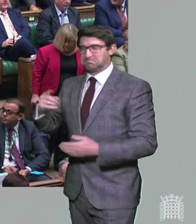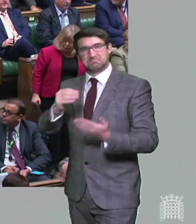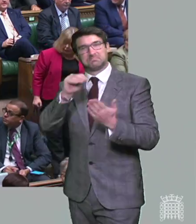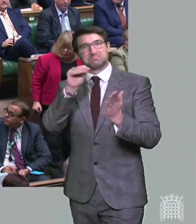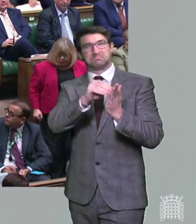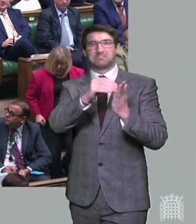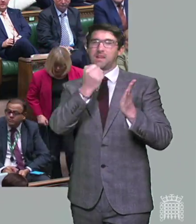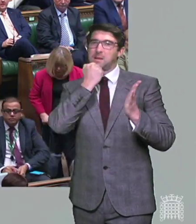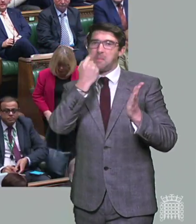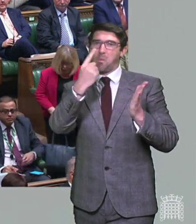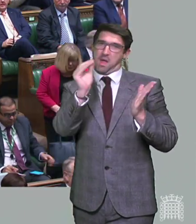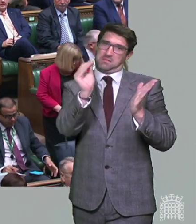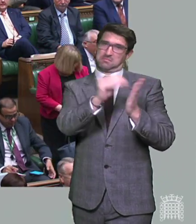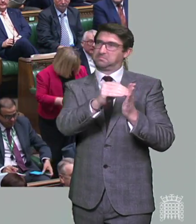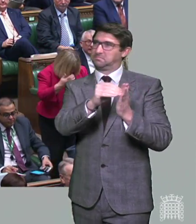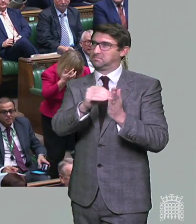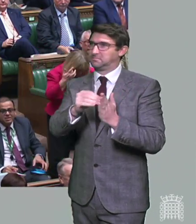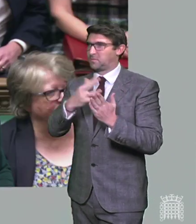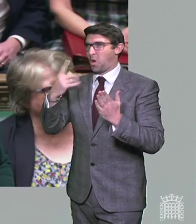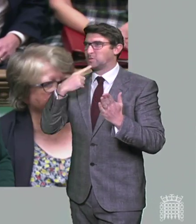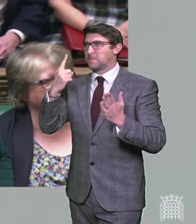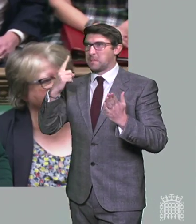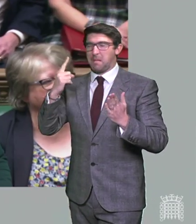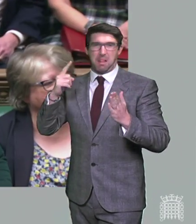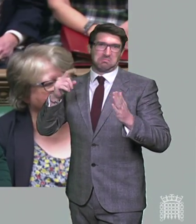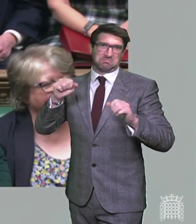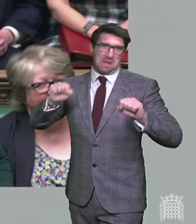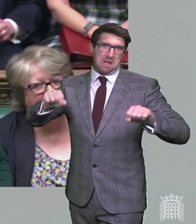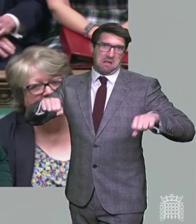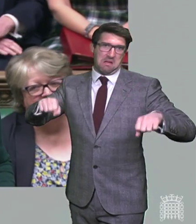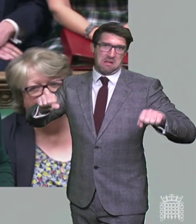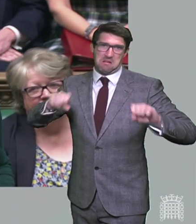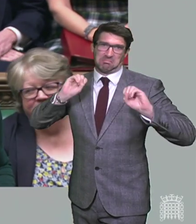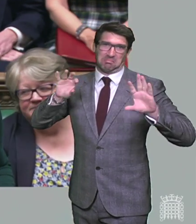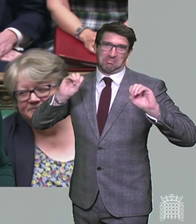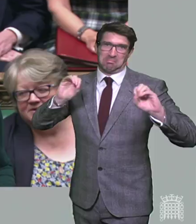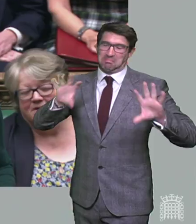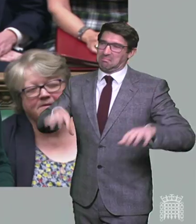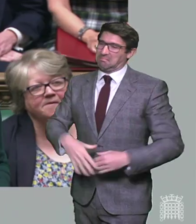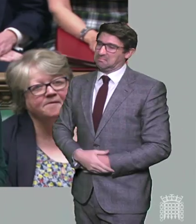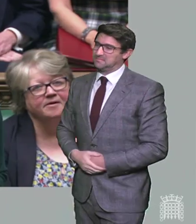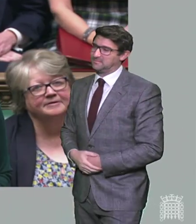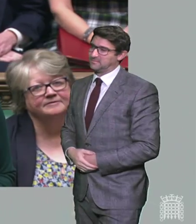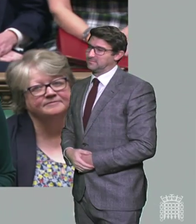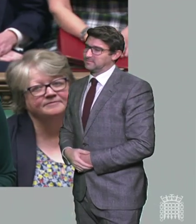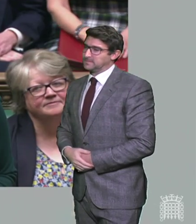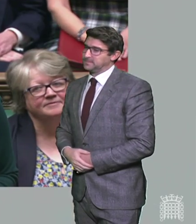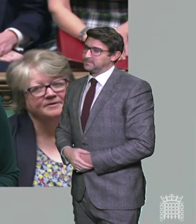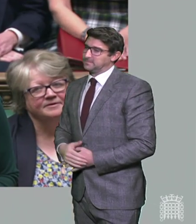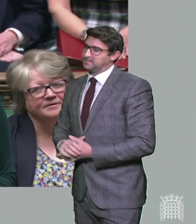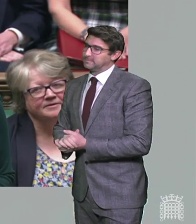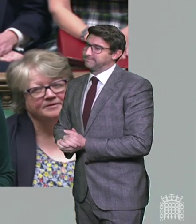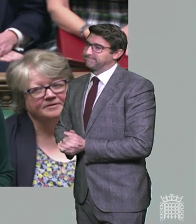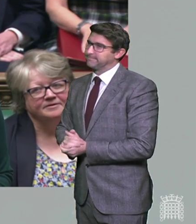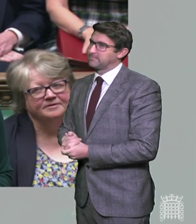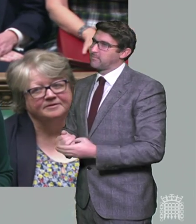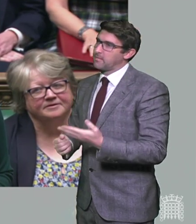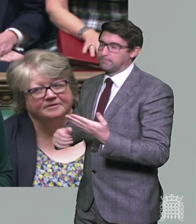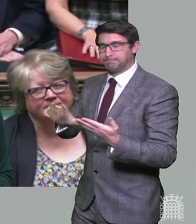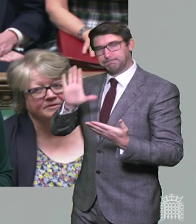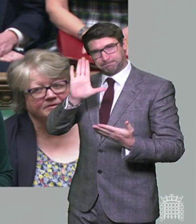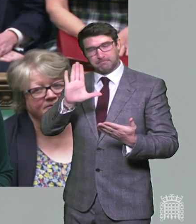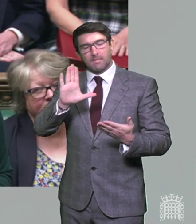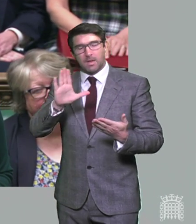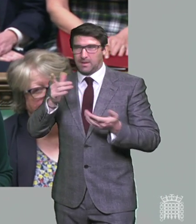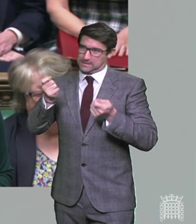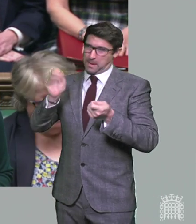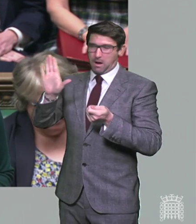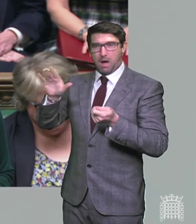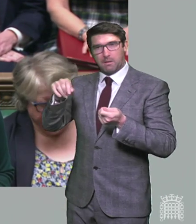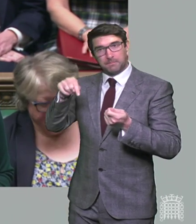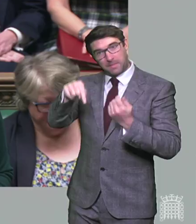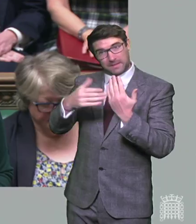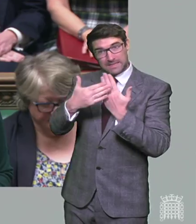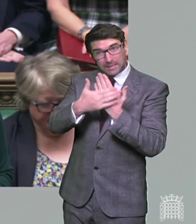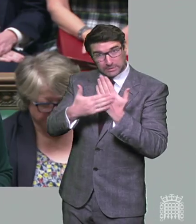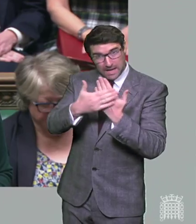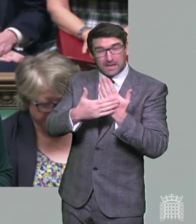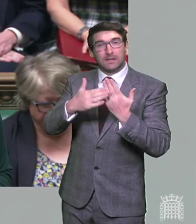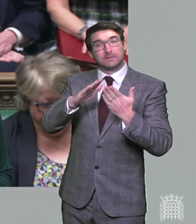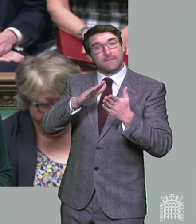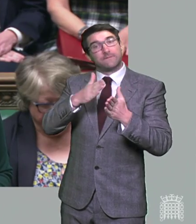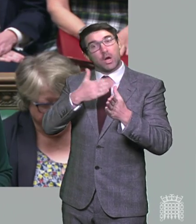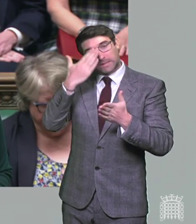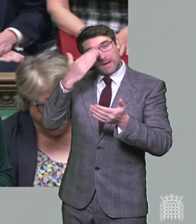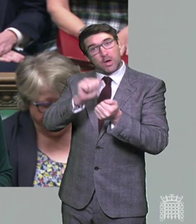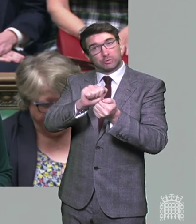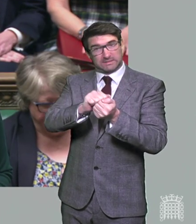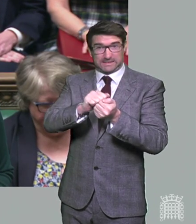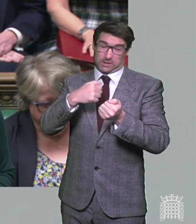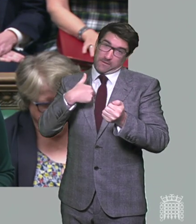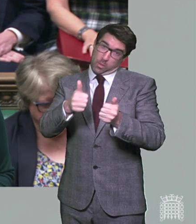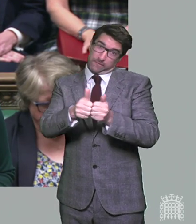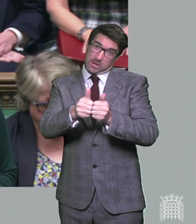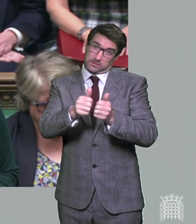This Saturday marks the first anniversary of the senseless murder of our friend Sir David Amess.